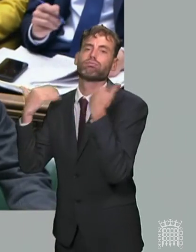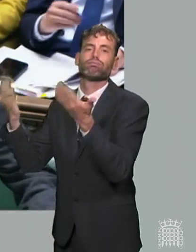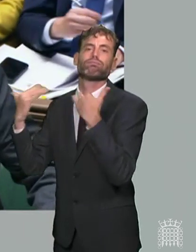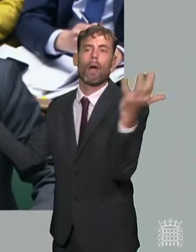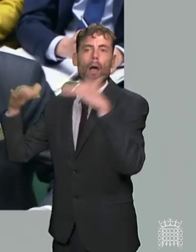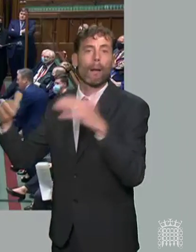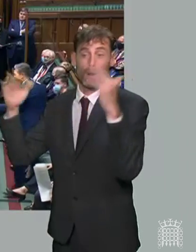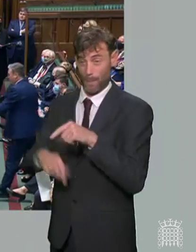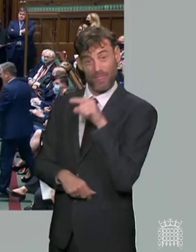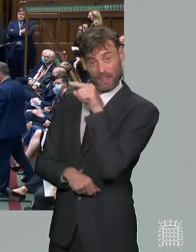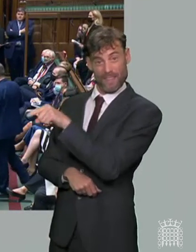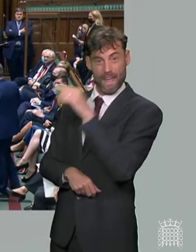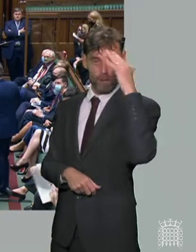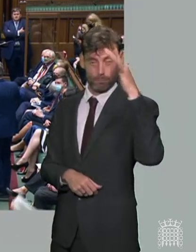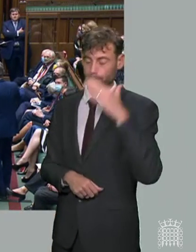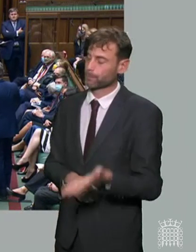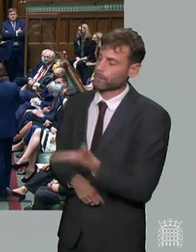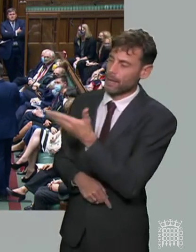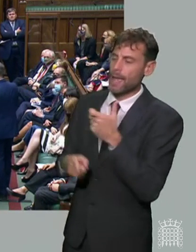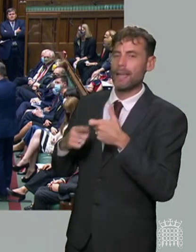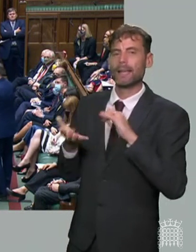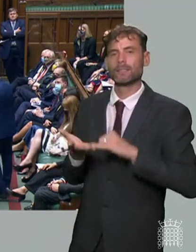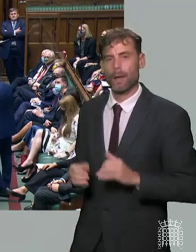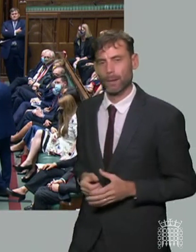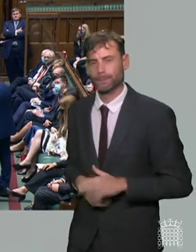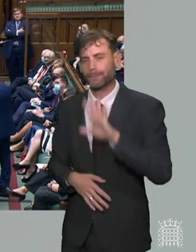That is what they stand for.